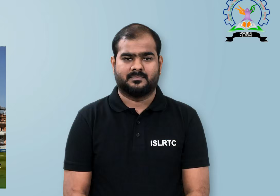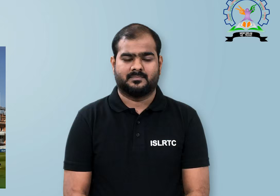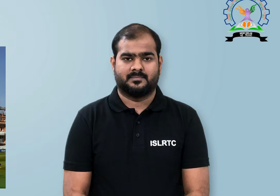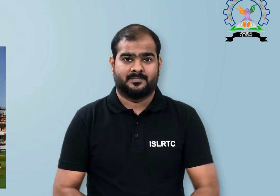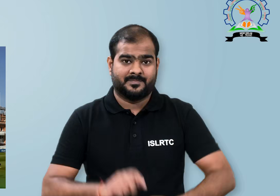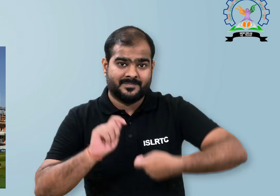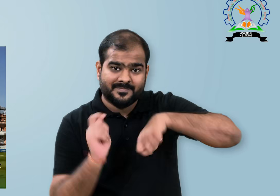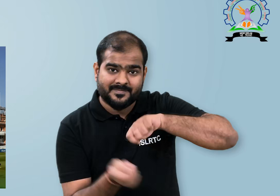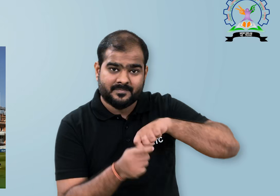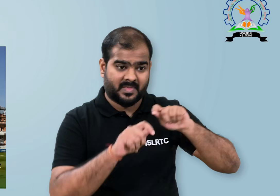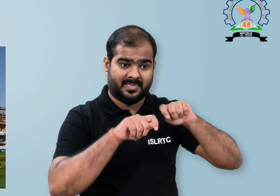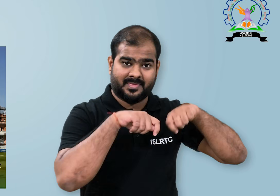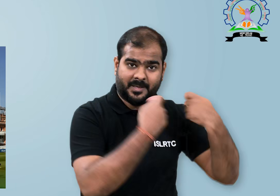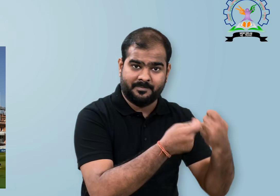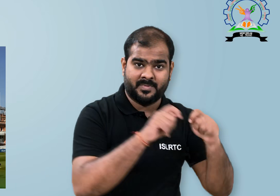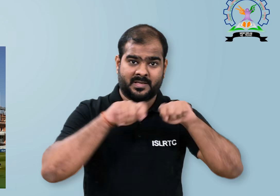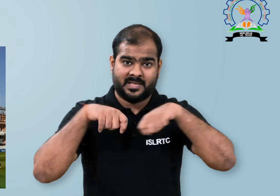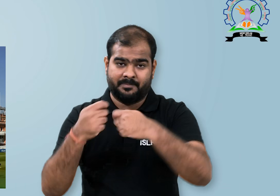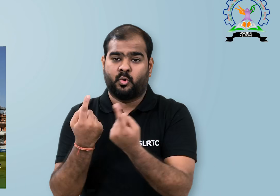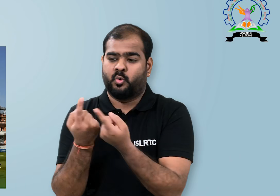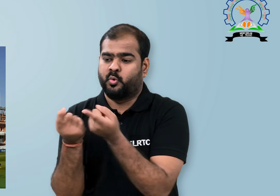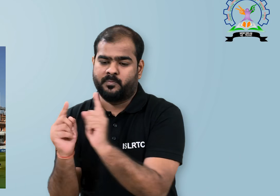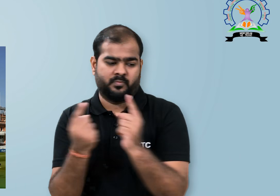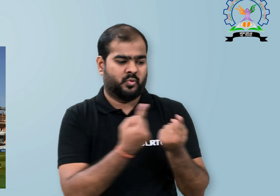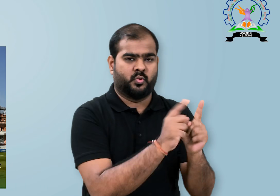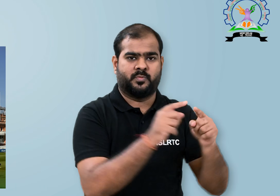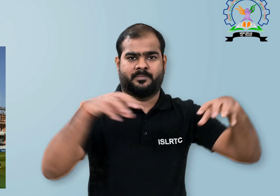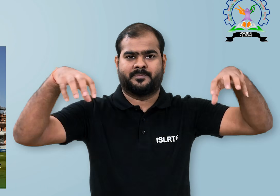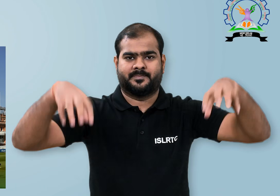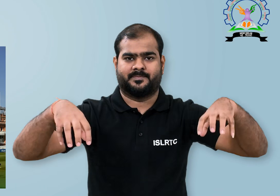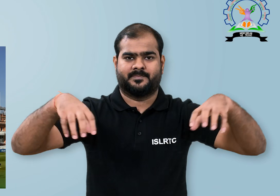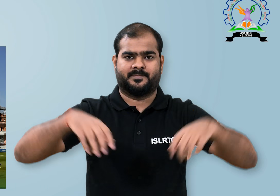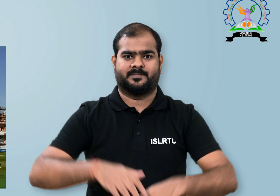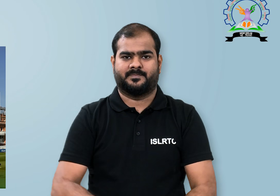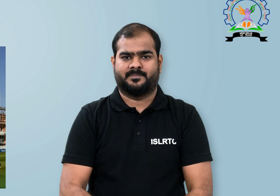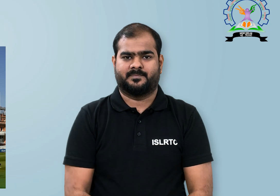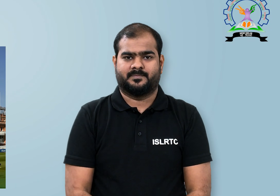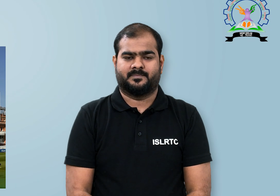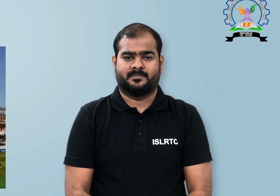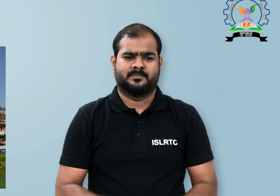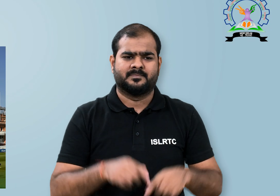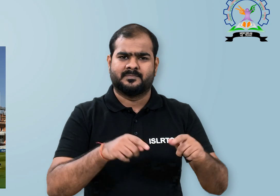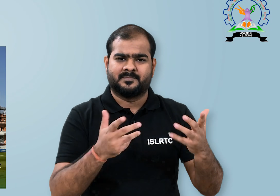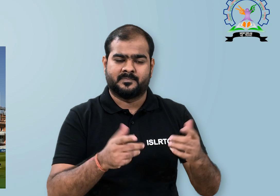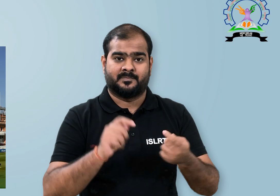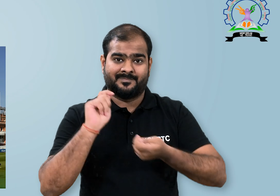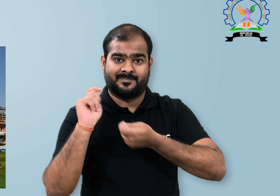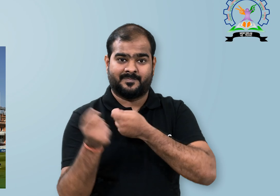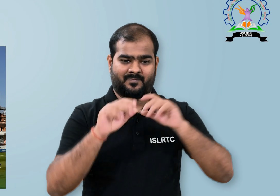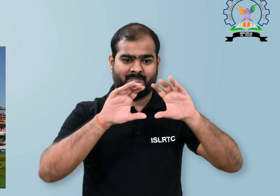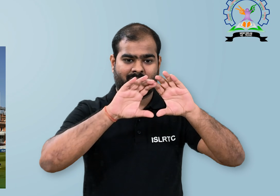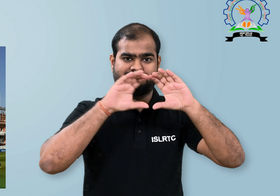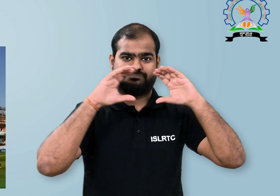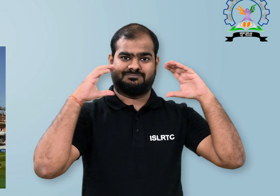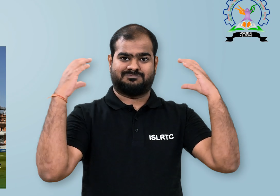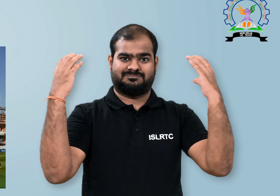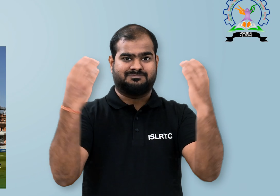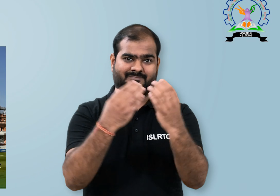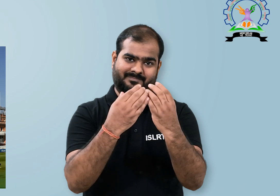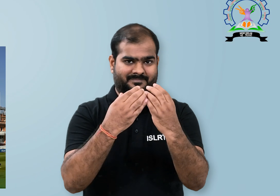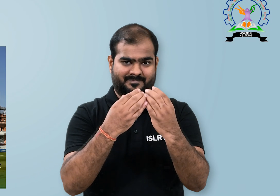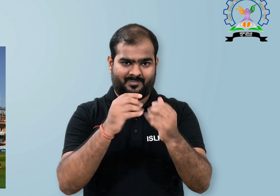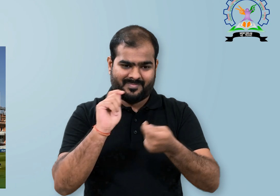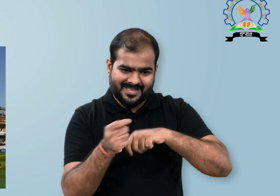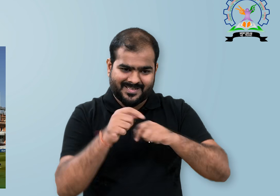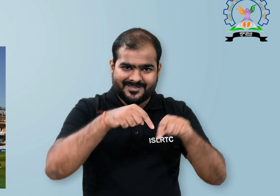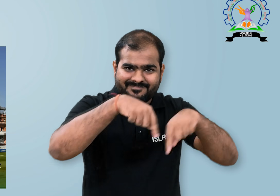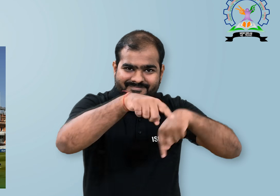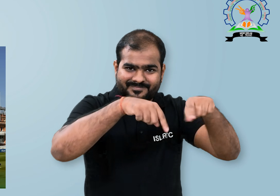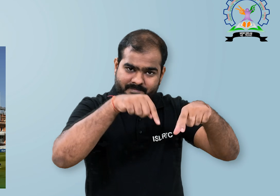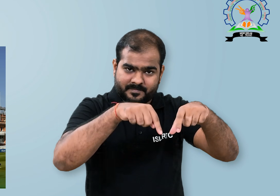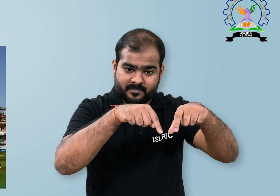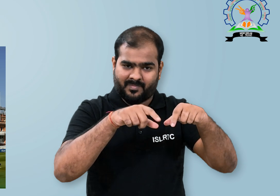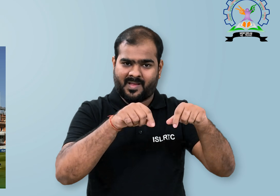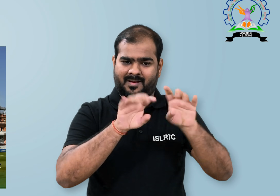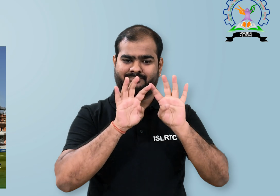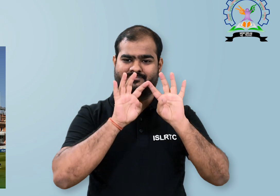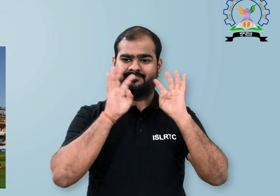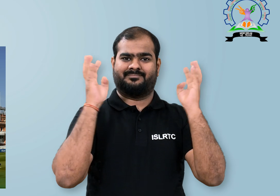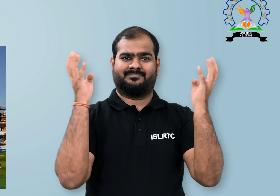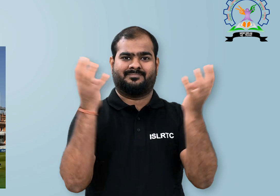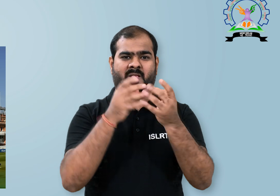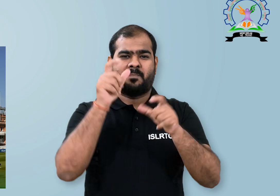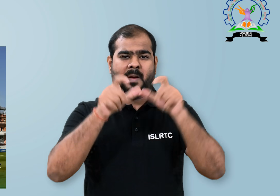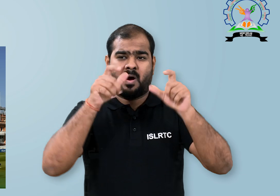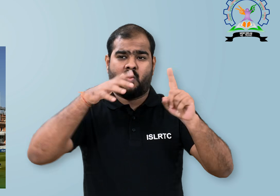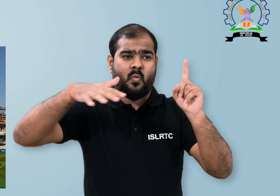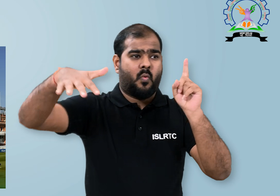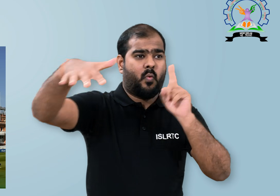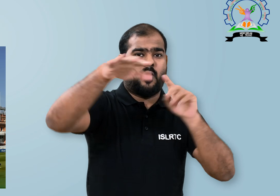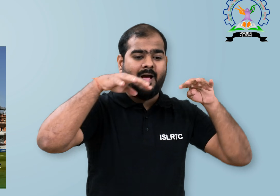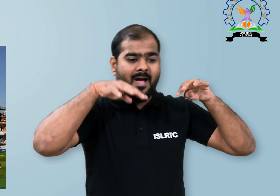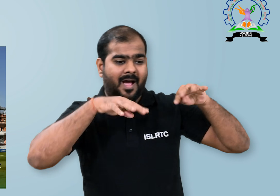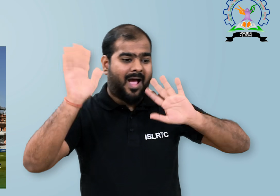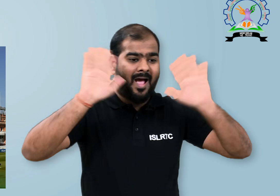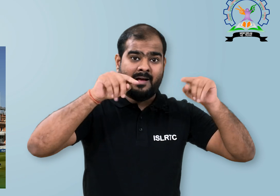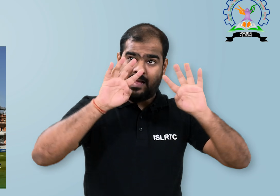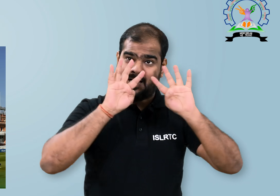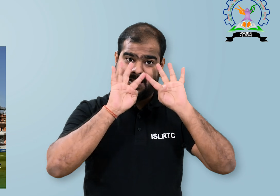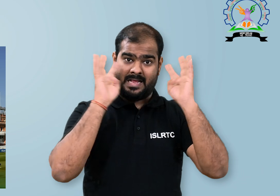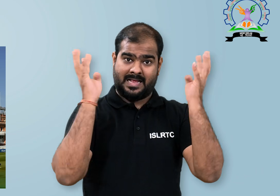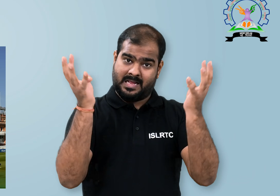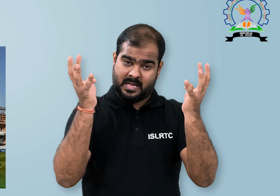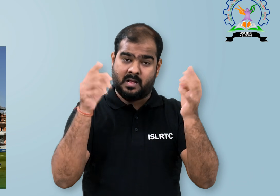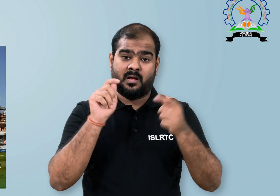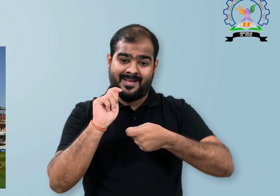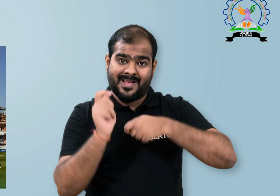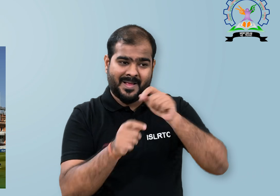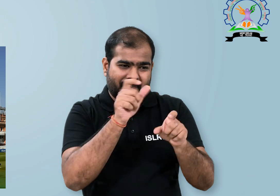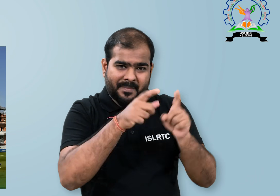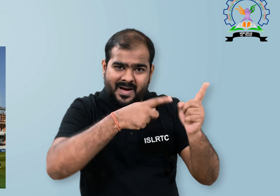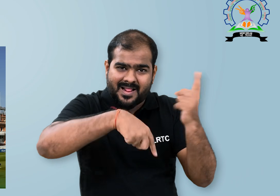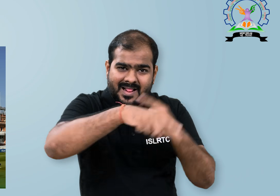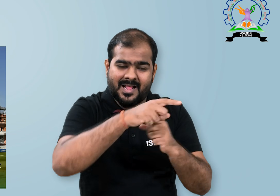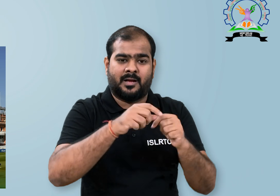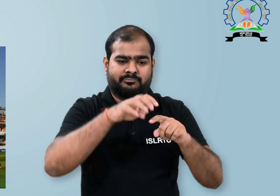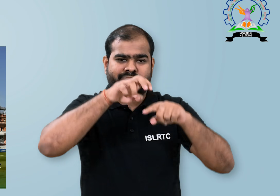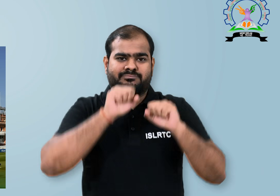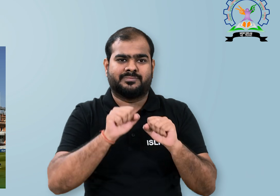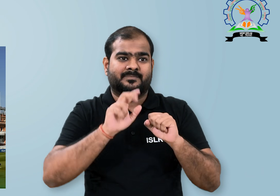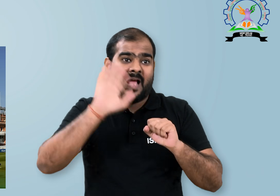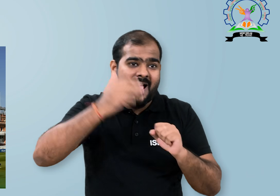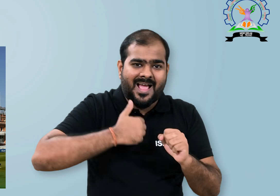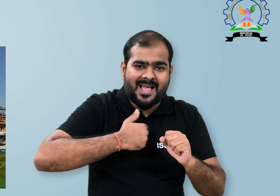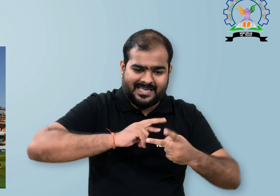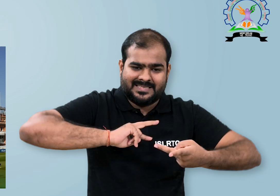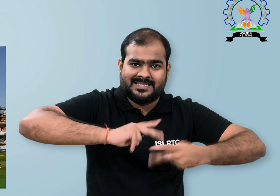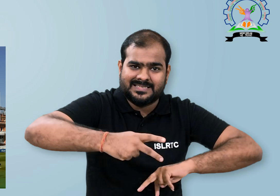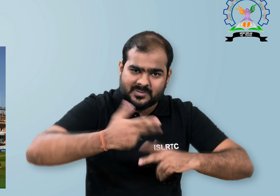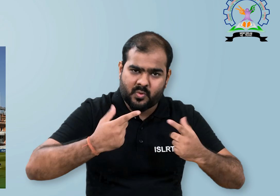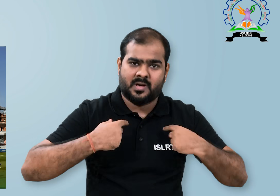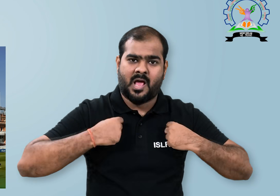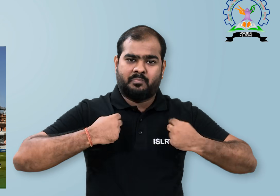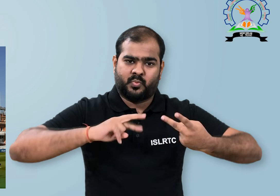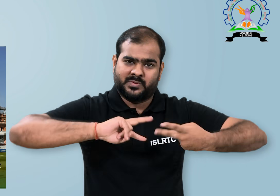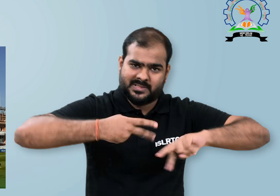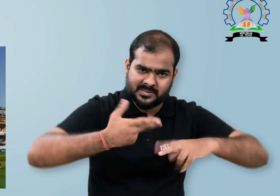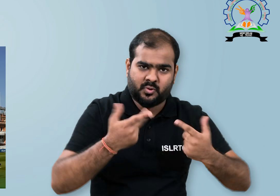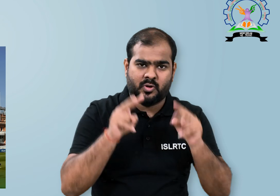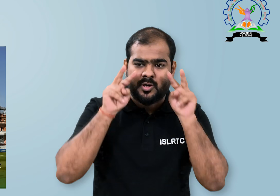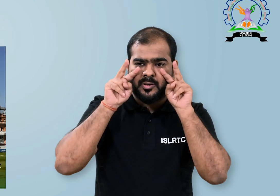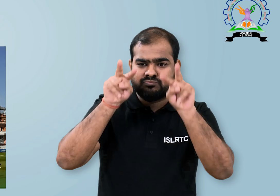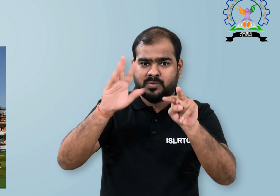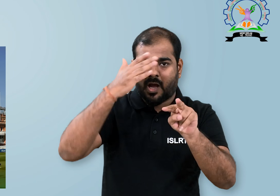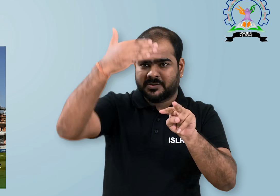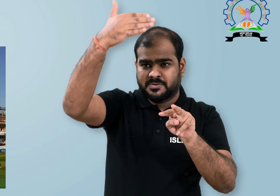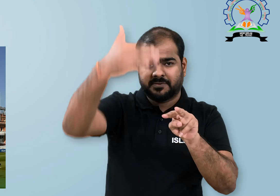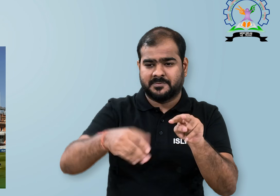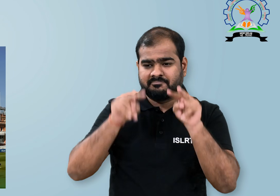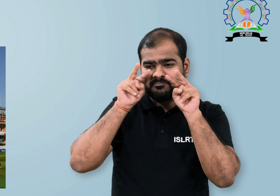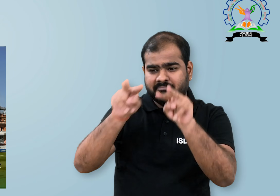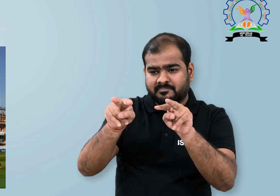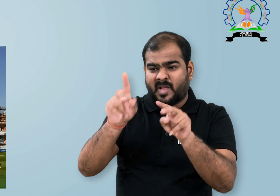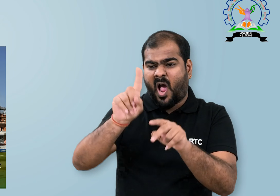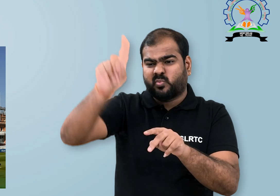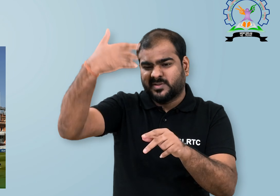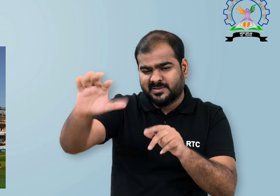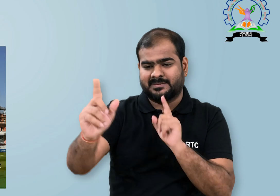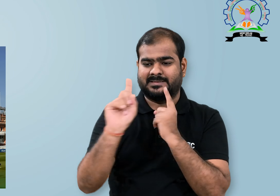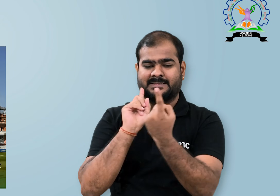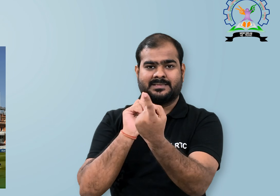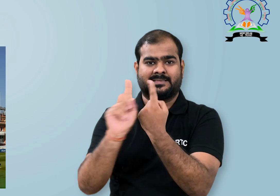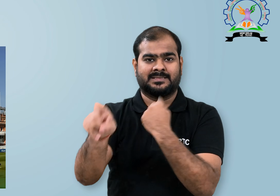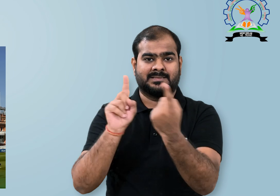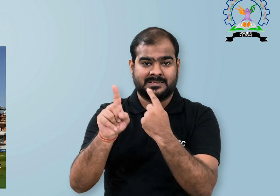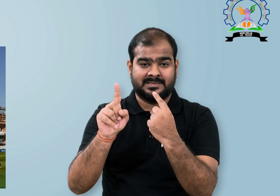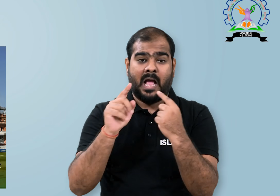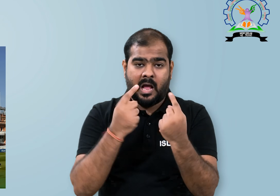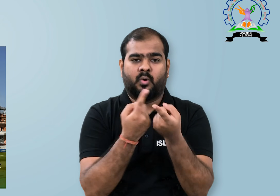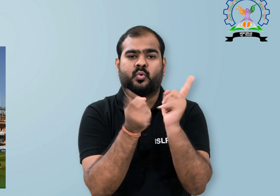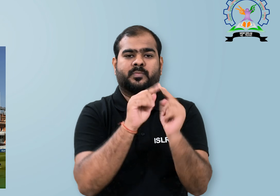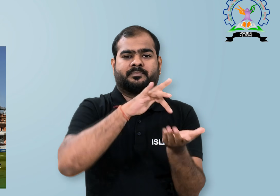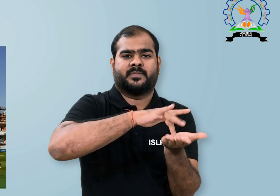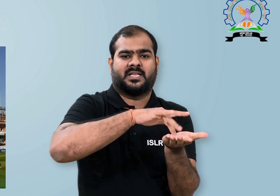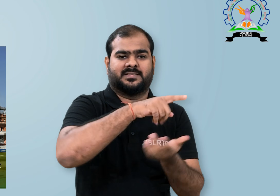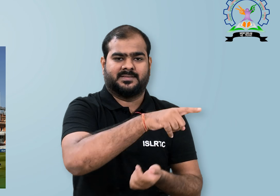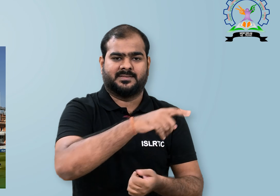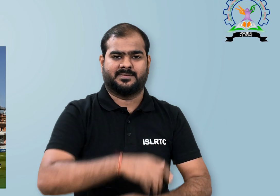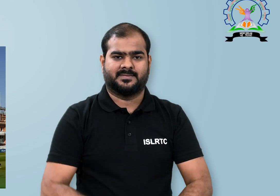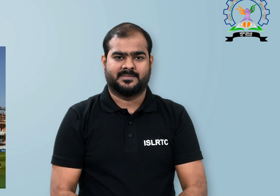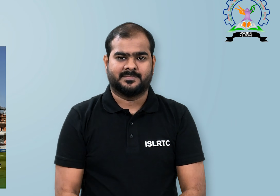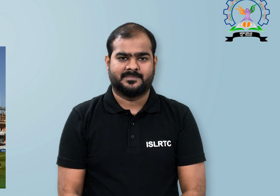Pavilion A cricket pavilion is a pavilion at a cricket ground. It is the main building within which the players usually change in dressing rooms and which is the main location for watching the cricket match for members and others.